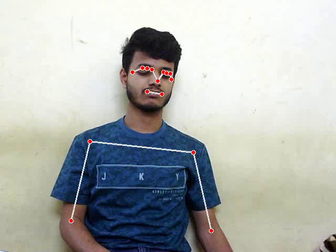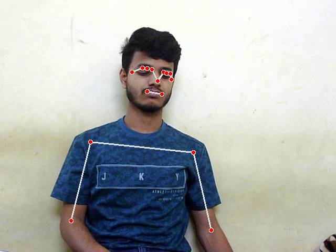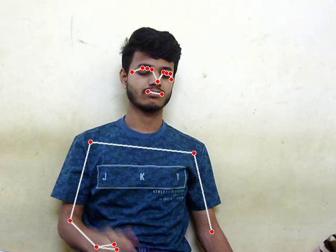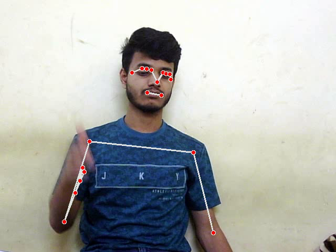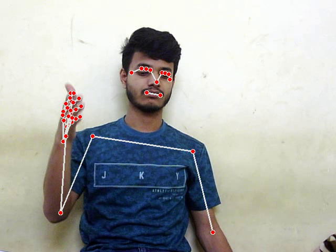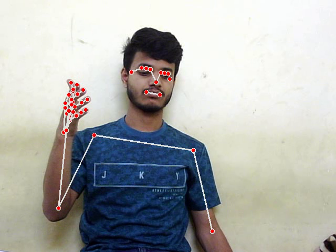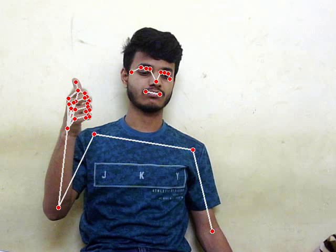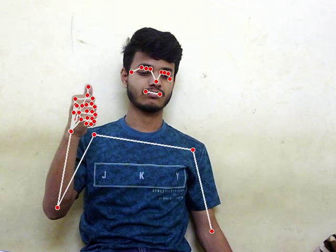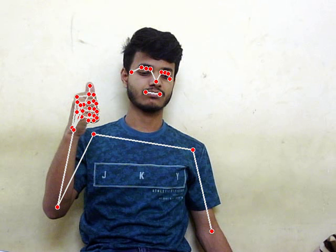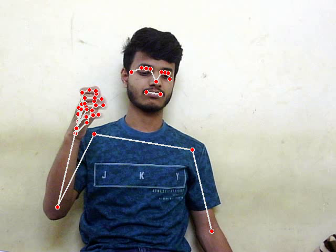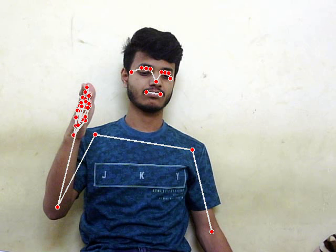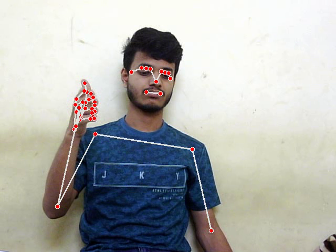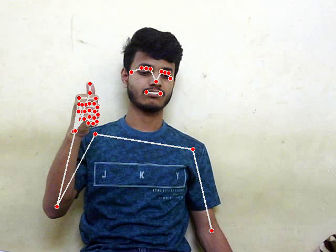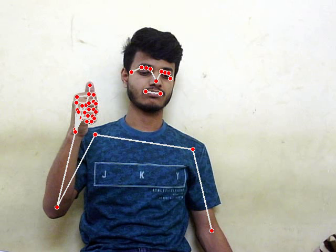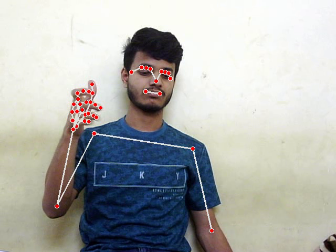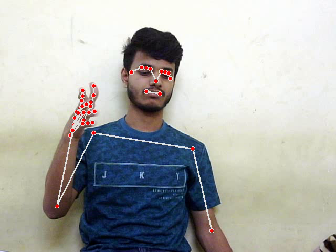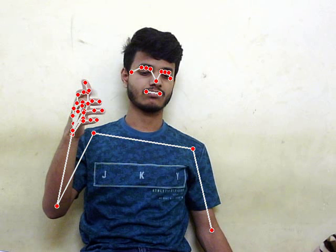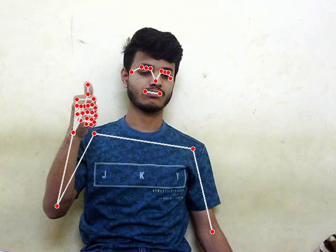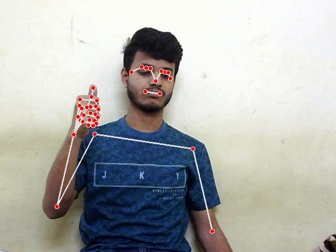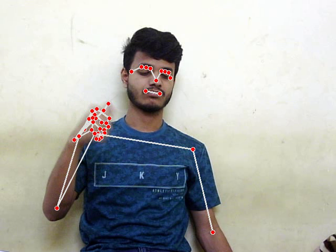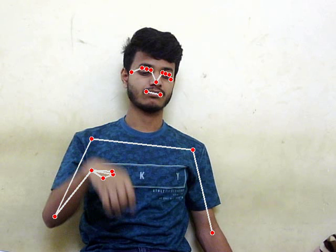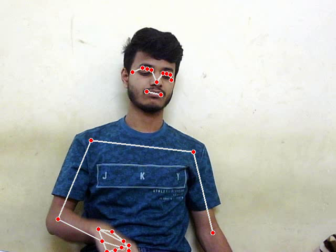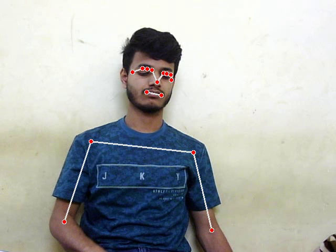milk